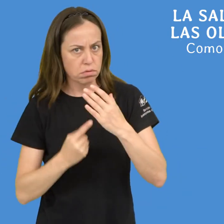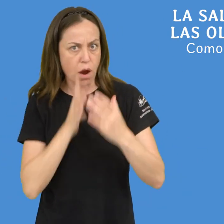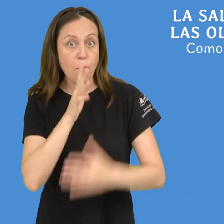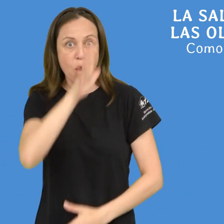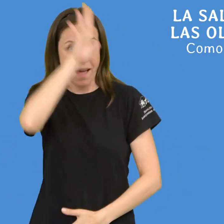motivo